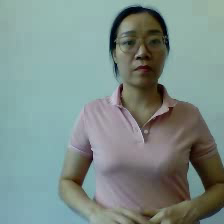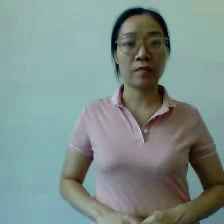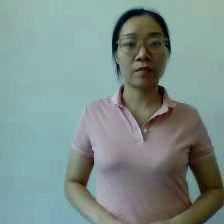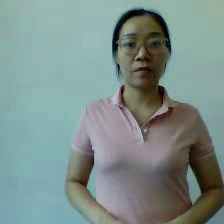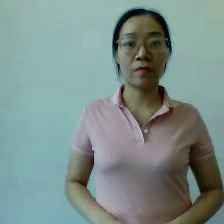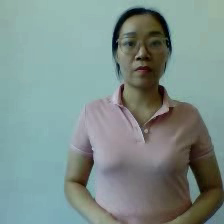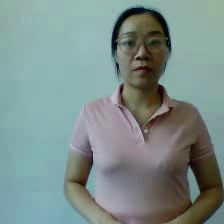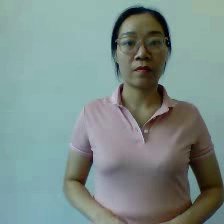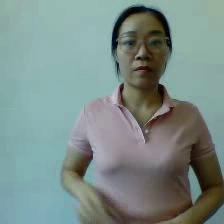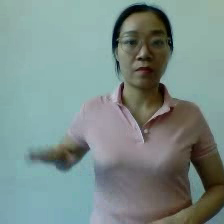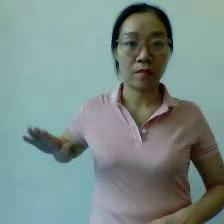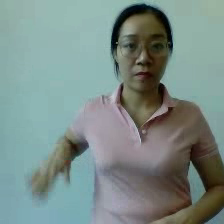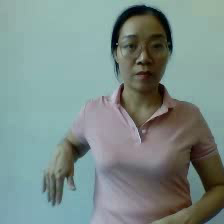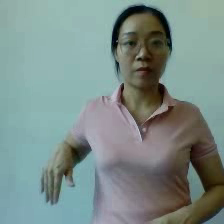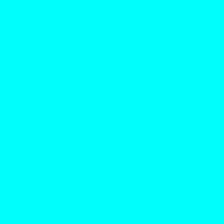Phía sau